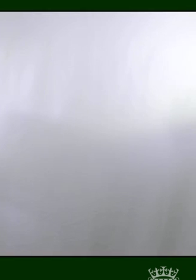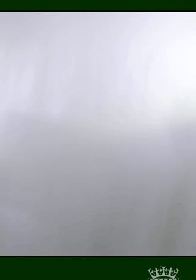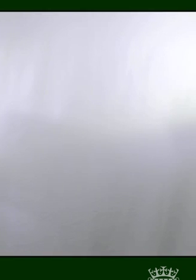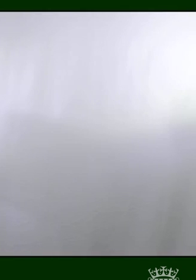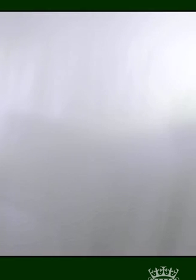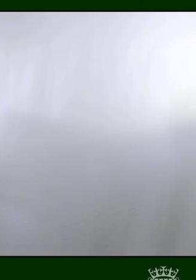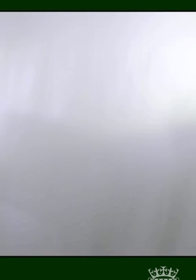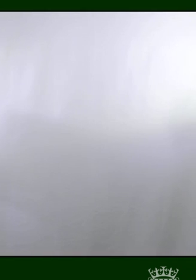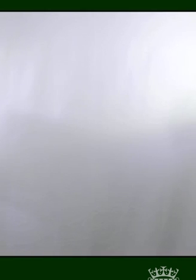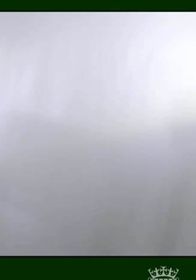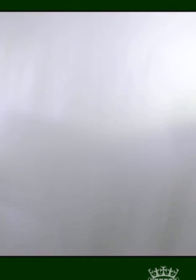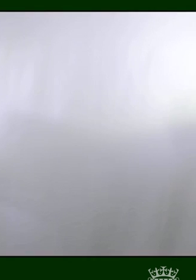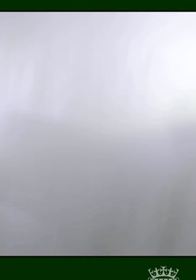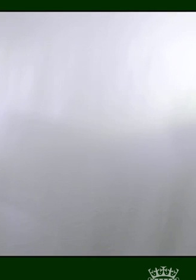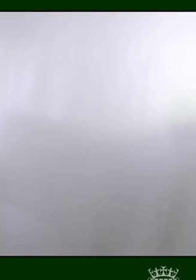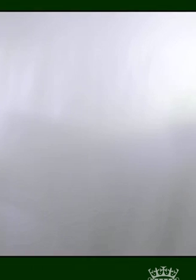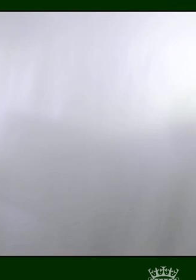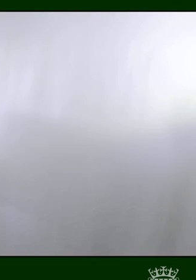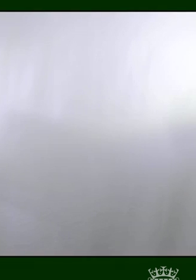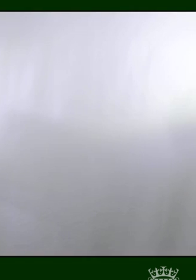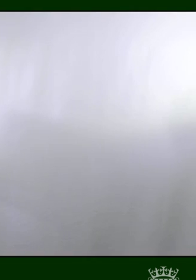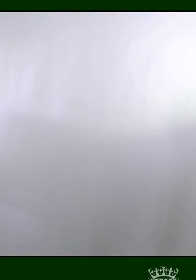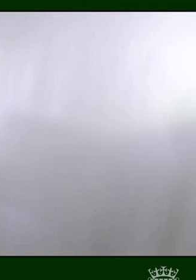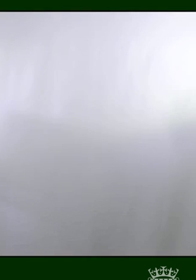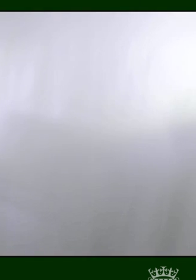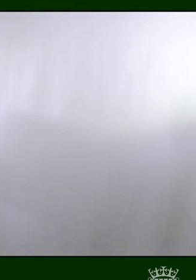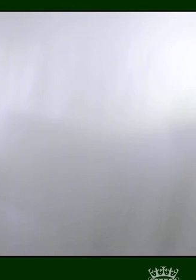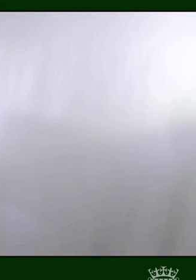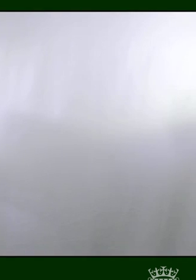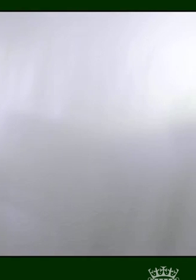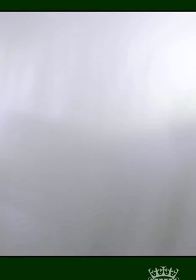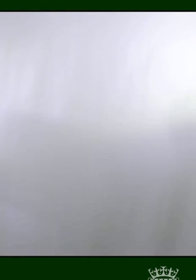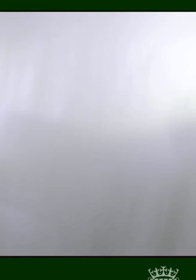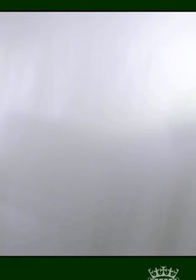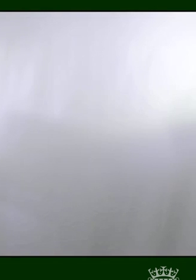Today, we have another great swathe of the north put into lockdown.